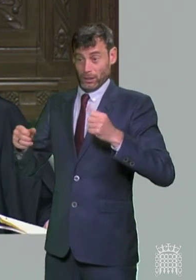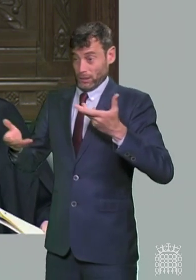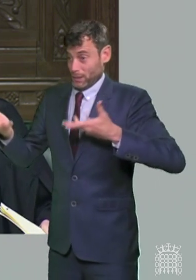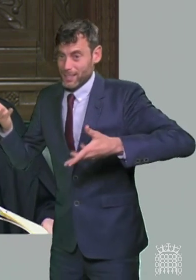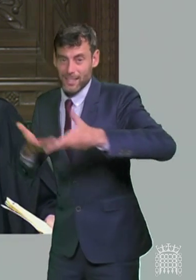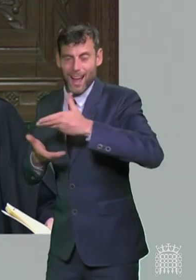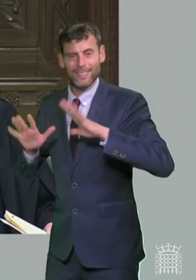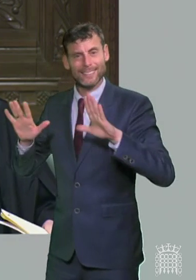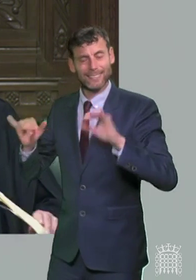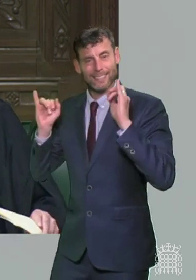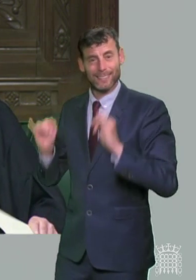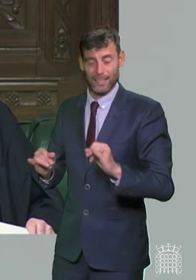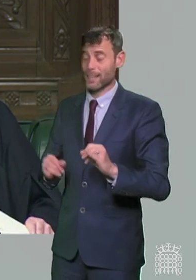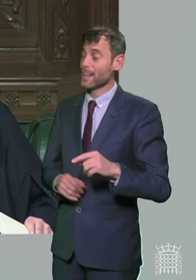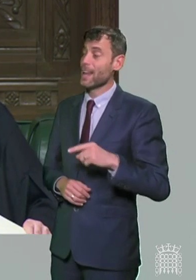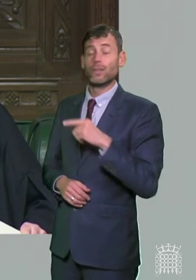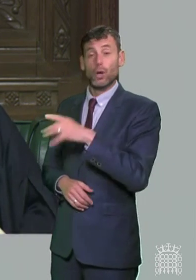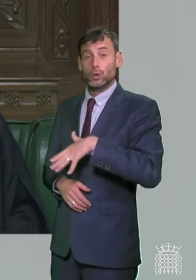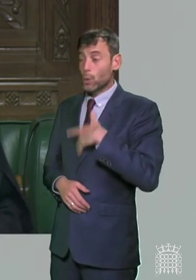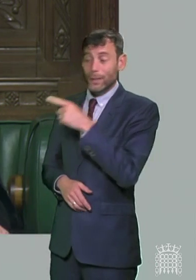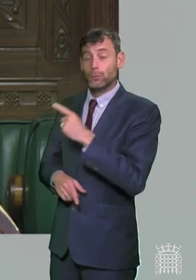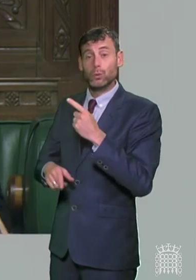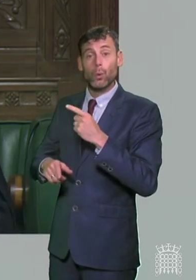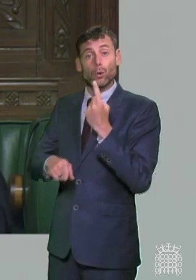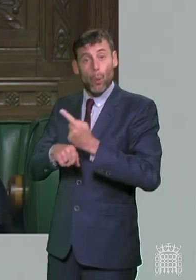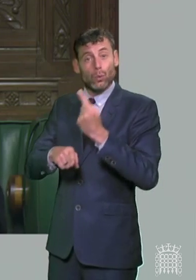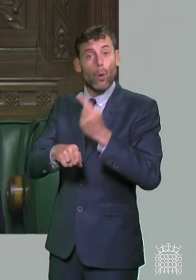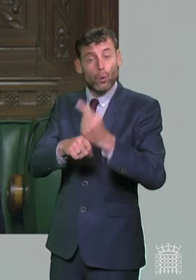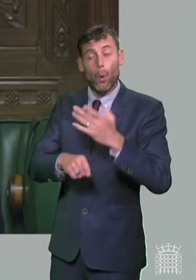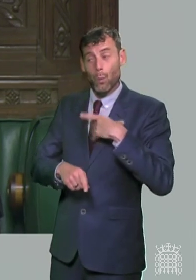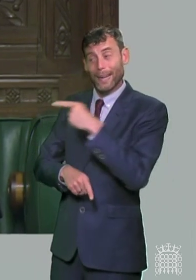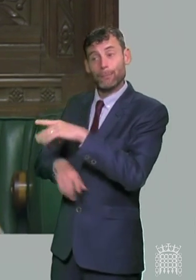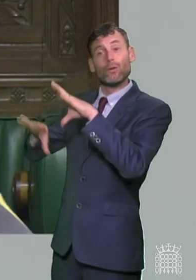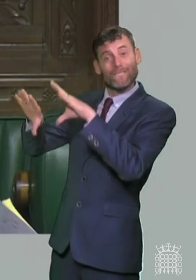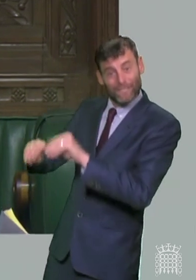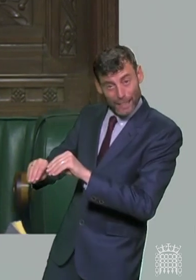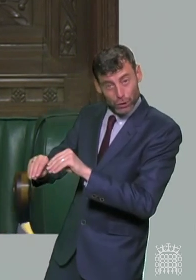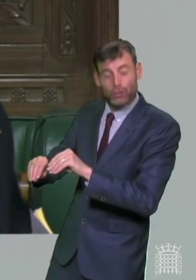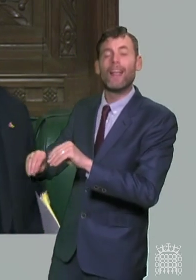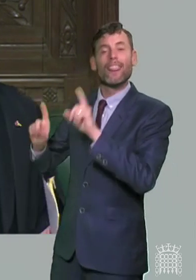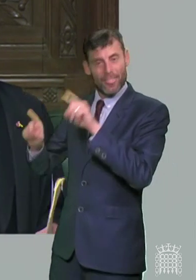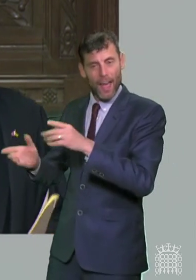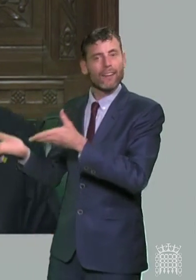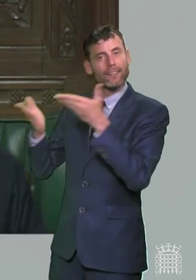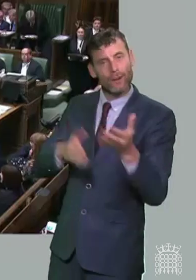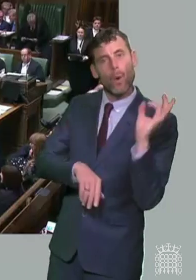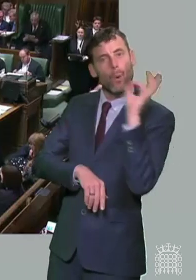The problem is, it will go on forever, and nobody wants that, I assure you, whoever is speaking or asking questions.